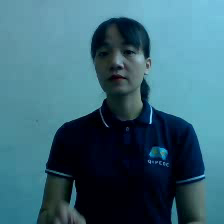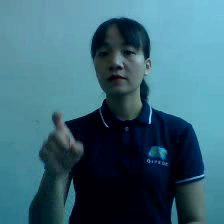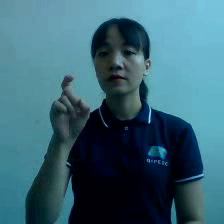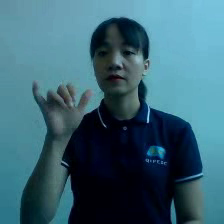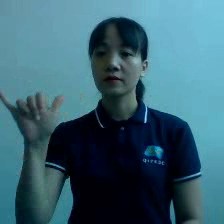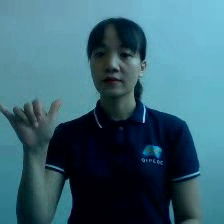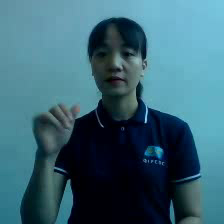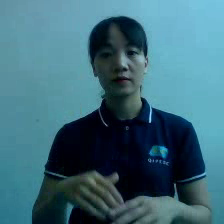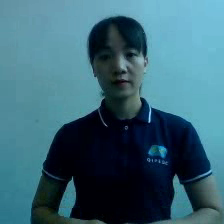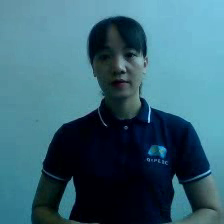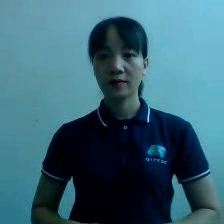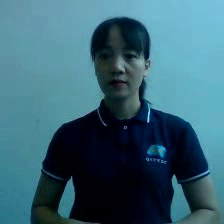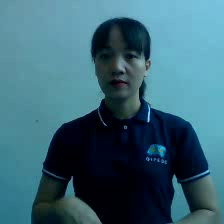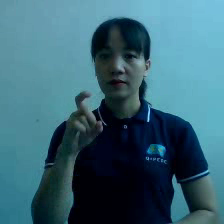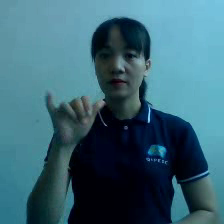Đồng ý